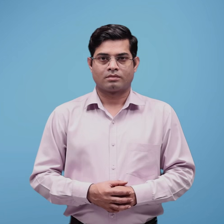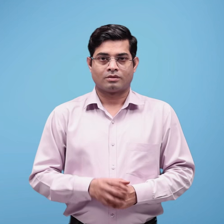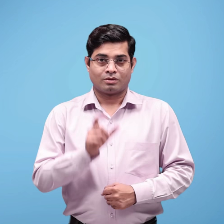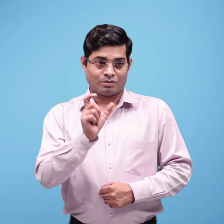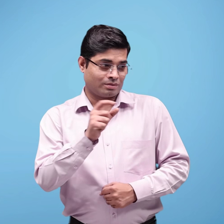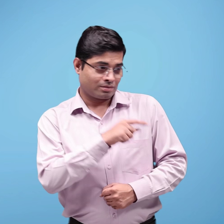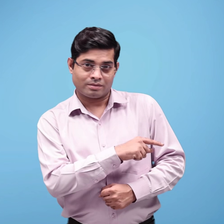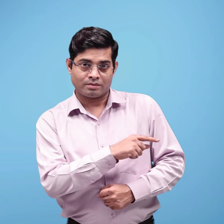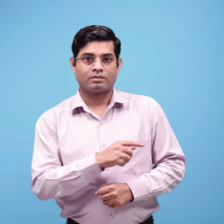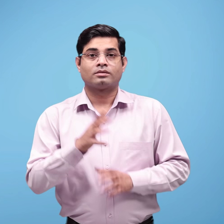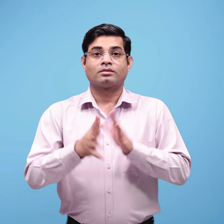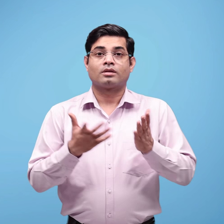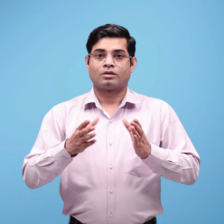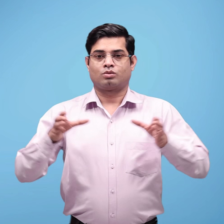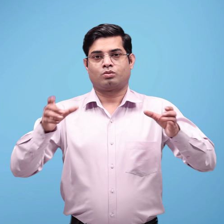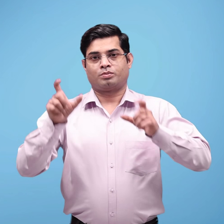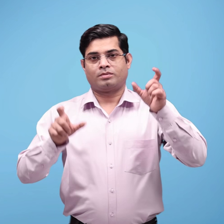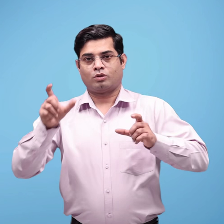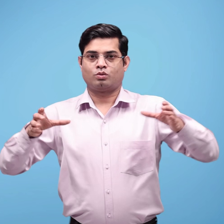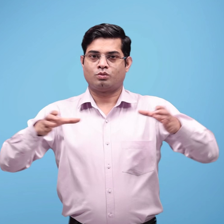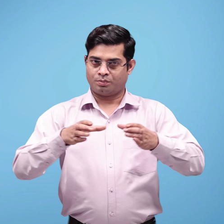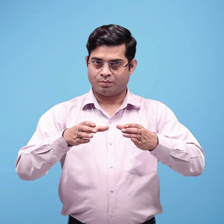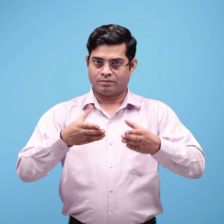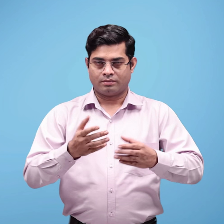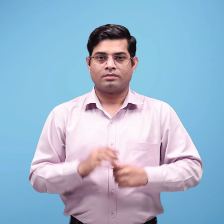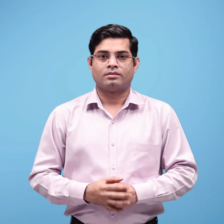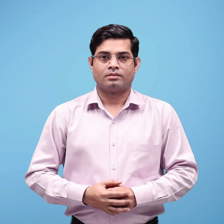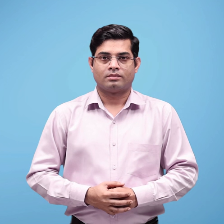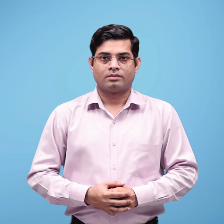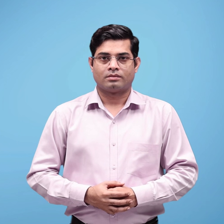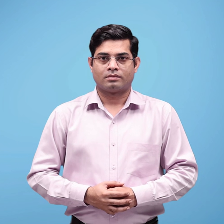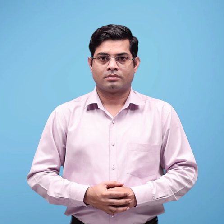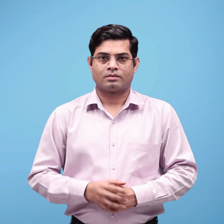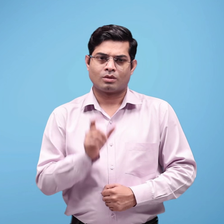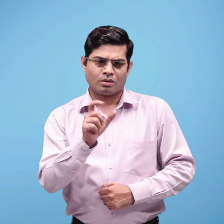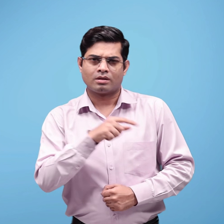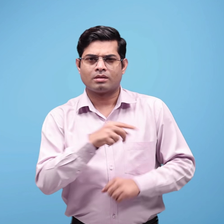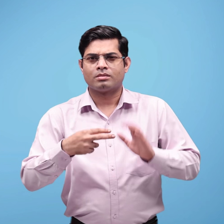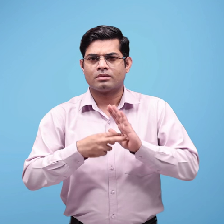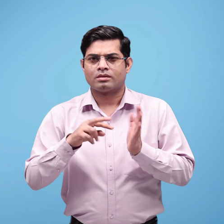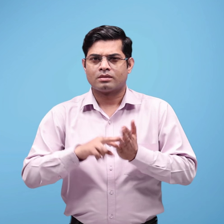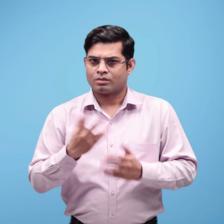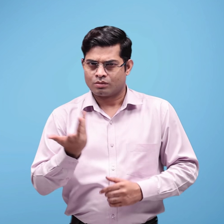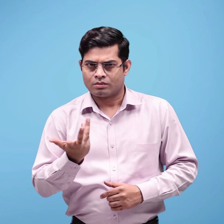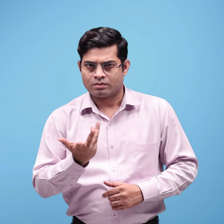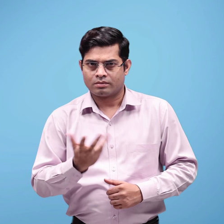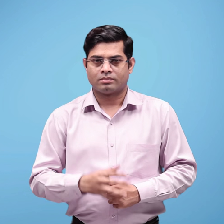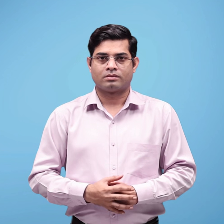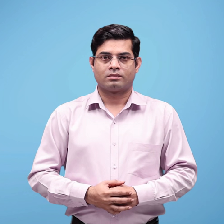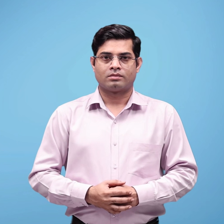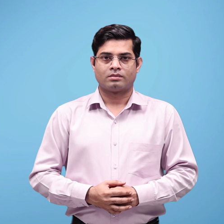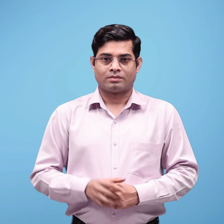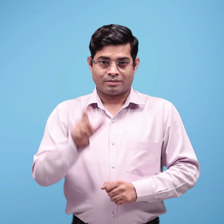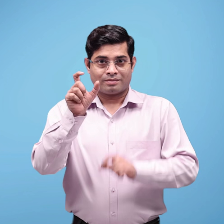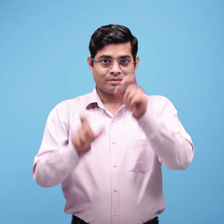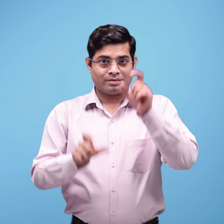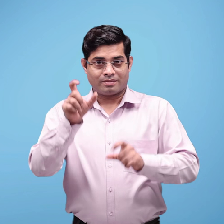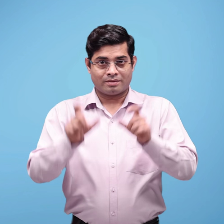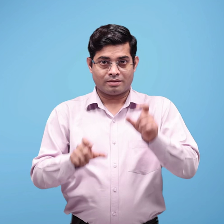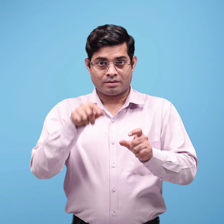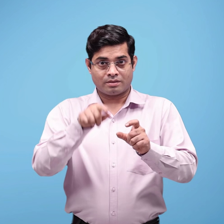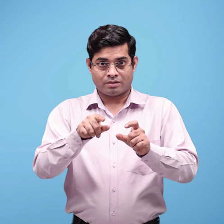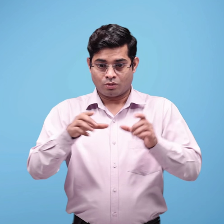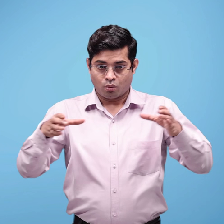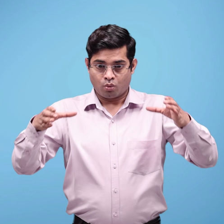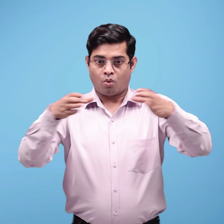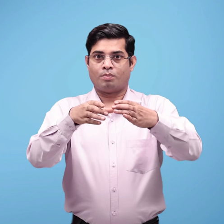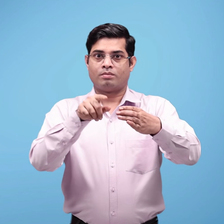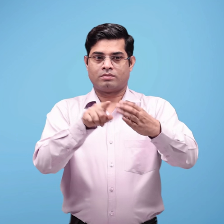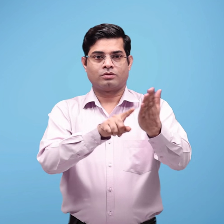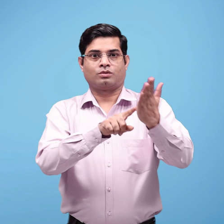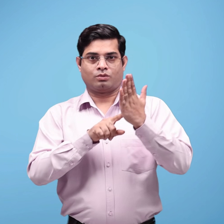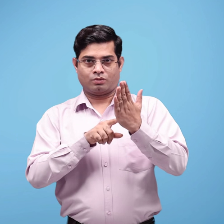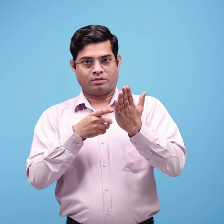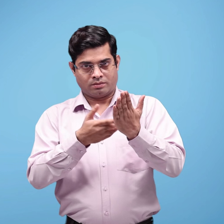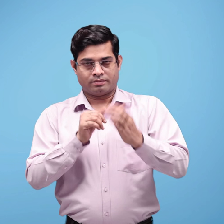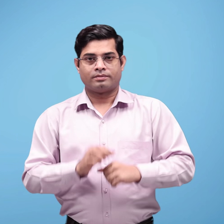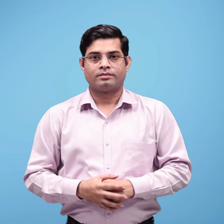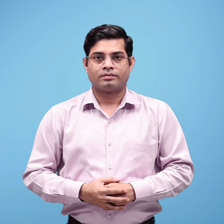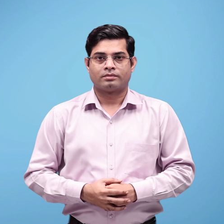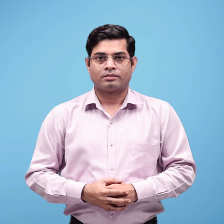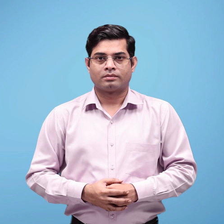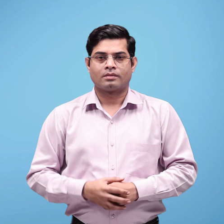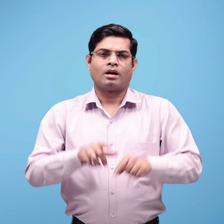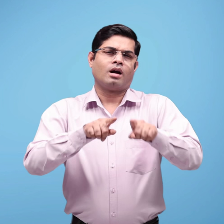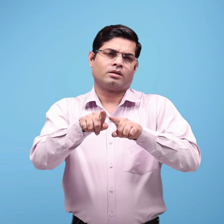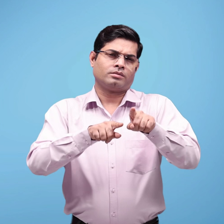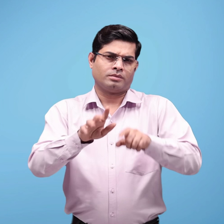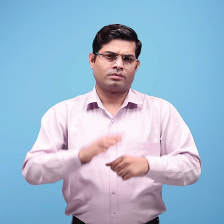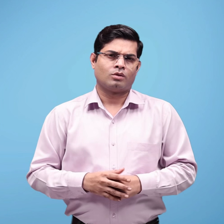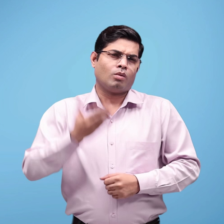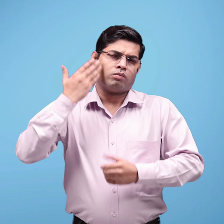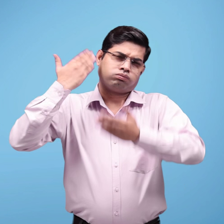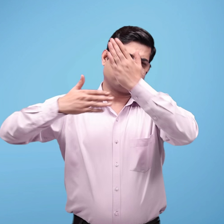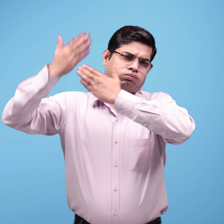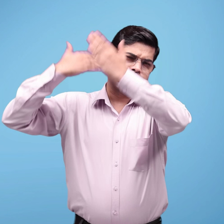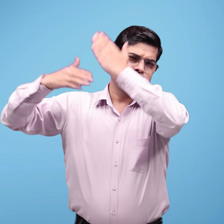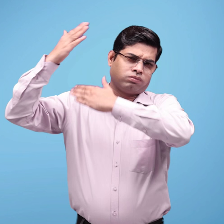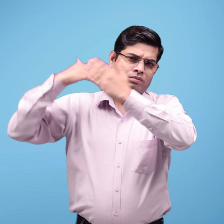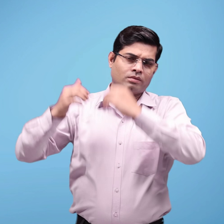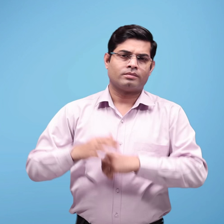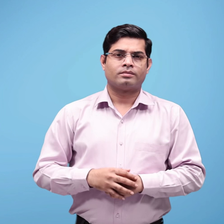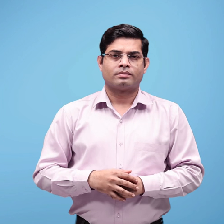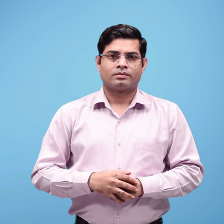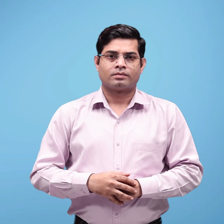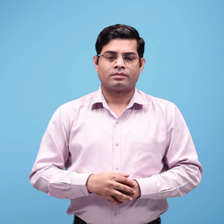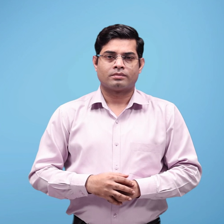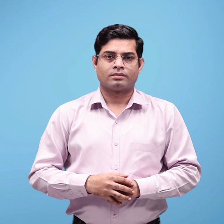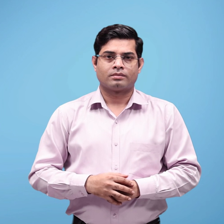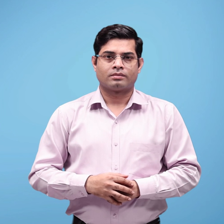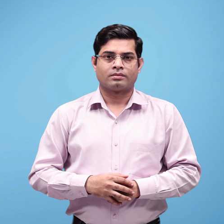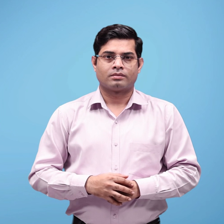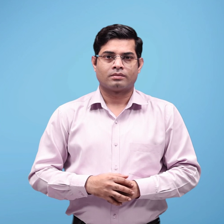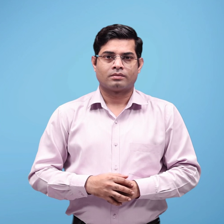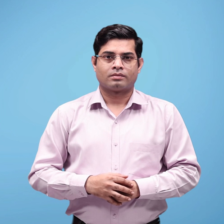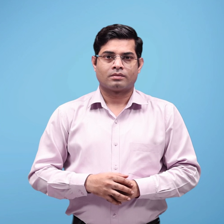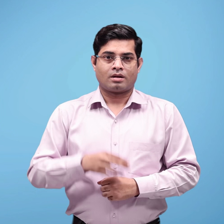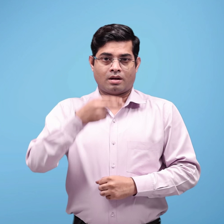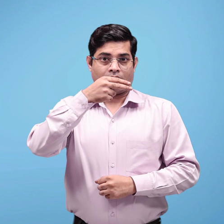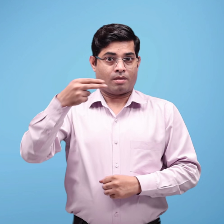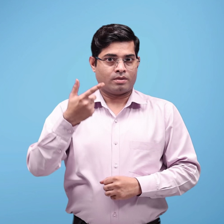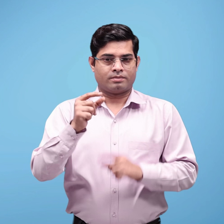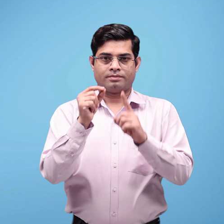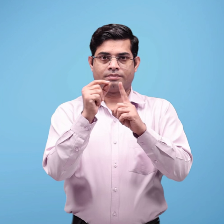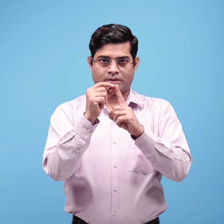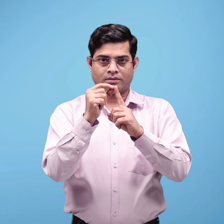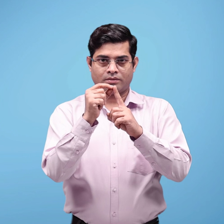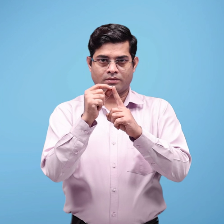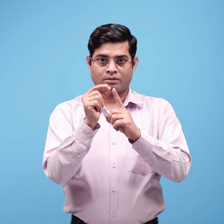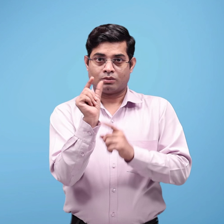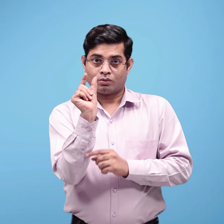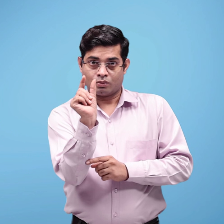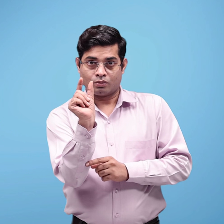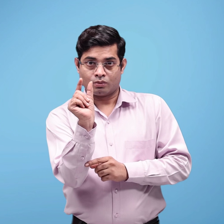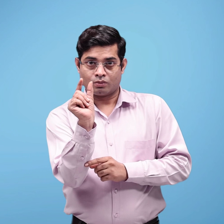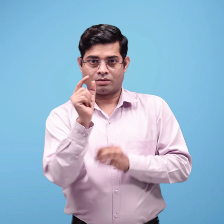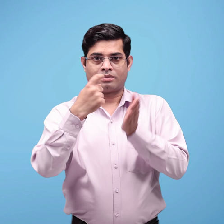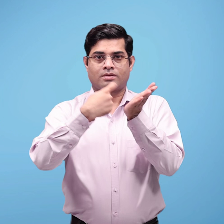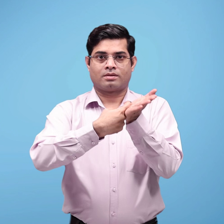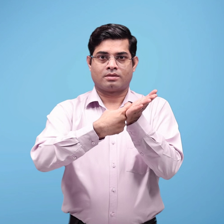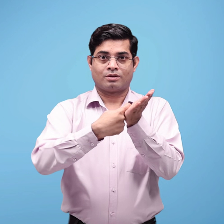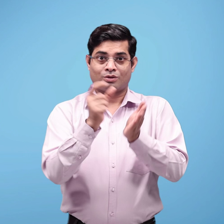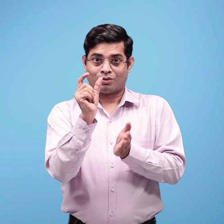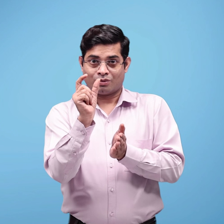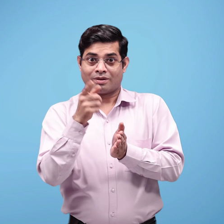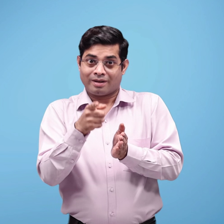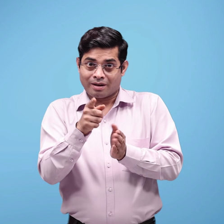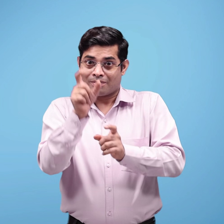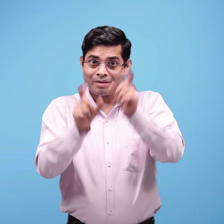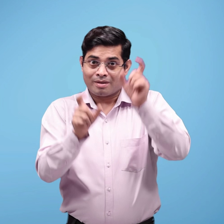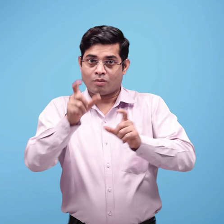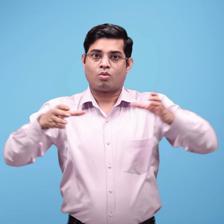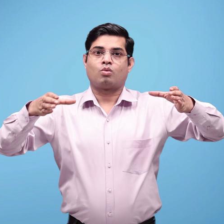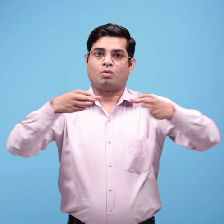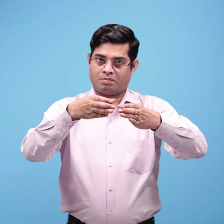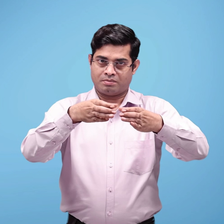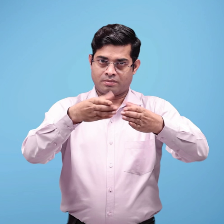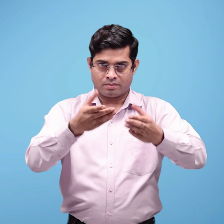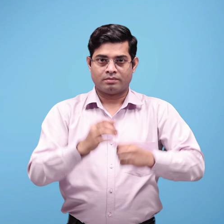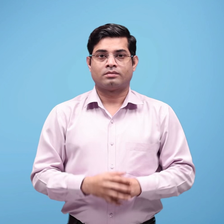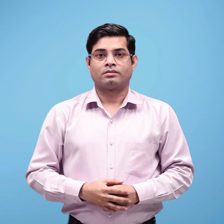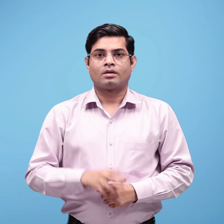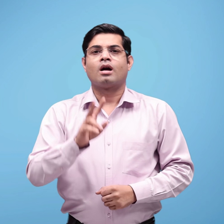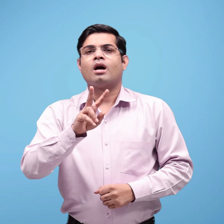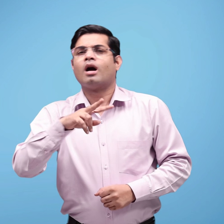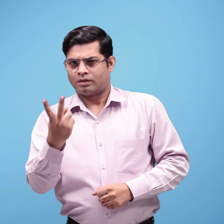This sign means jana. The word was used to describe people or community as a whole. For example, in earlier times, some jana that are mentioned by name are Puru jana,